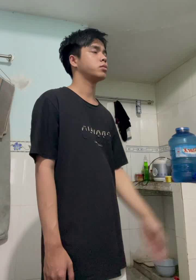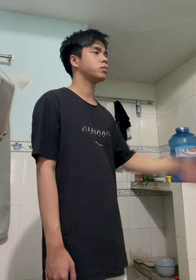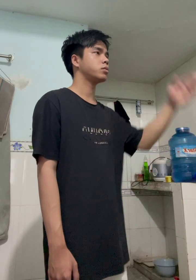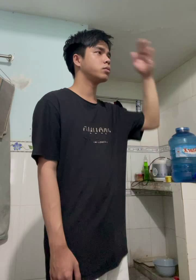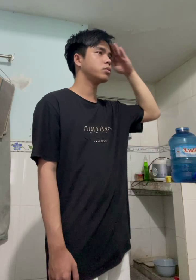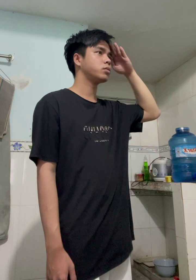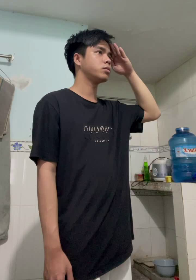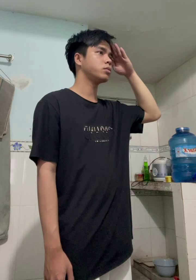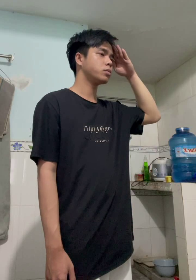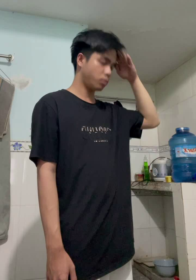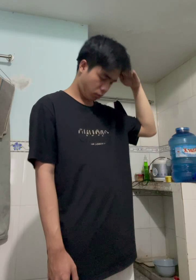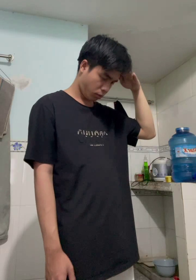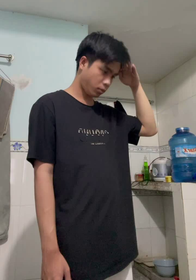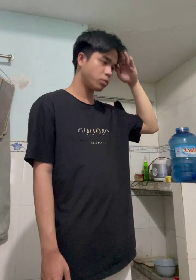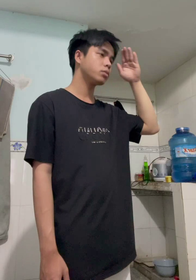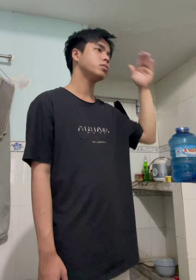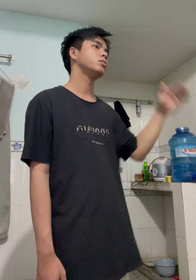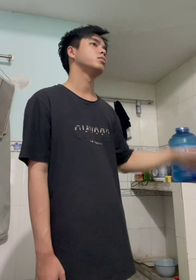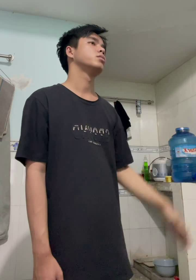biet